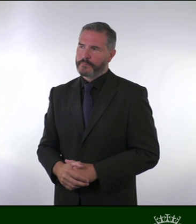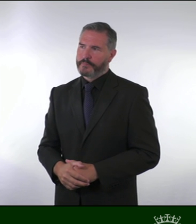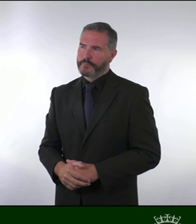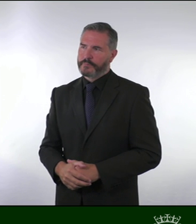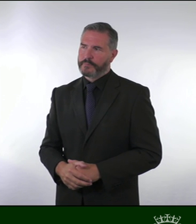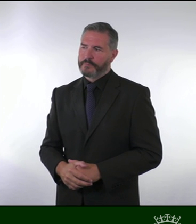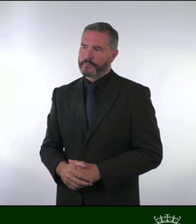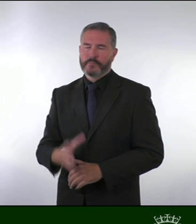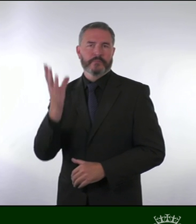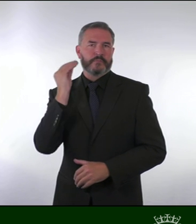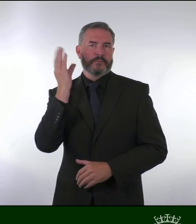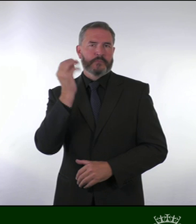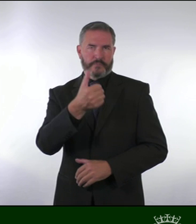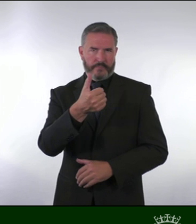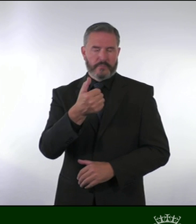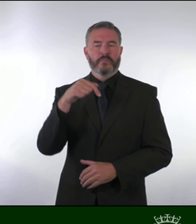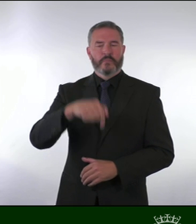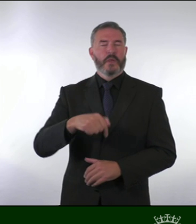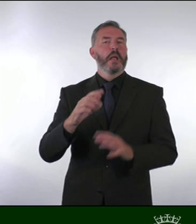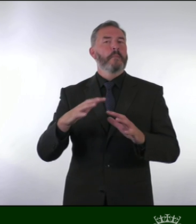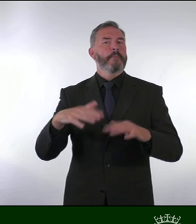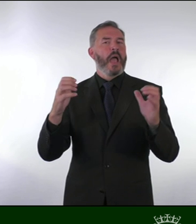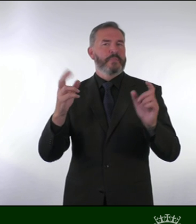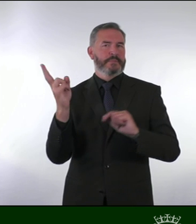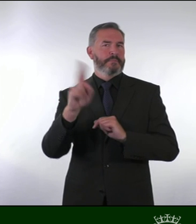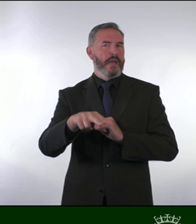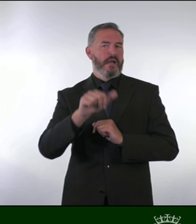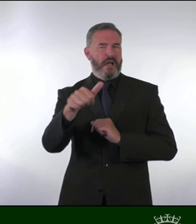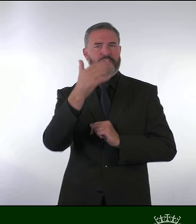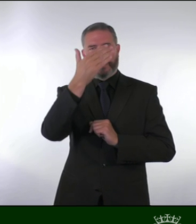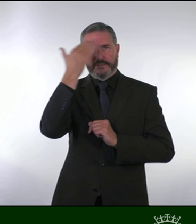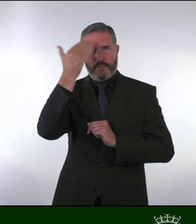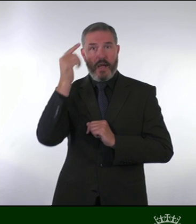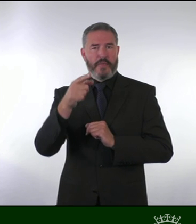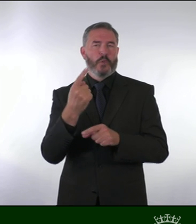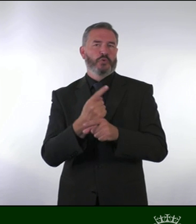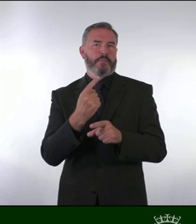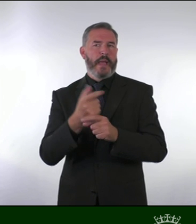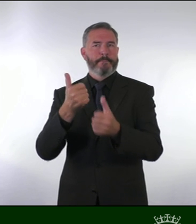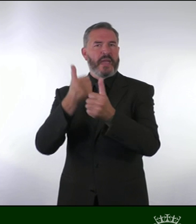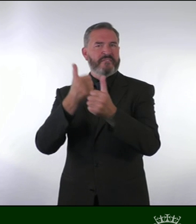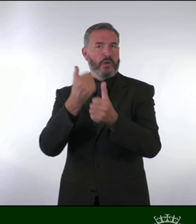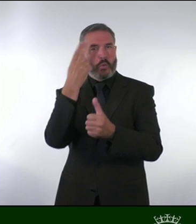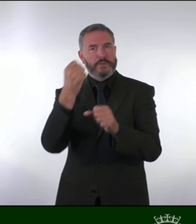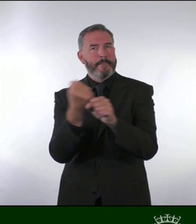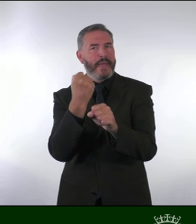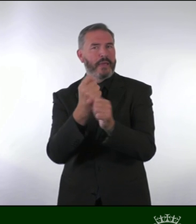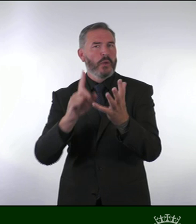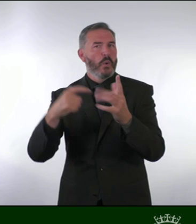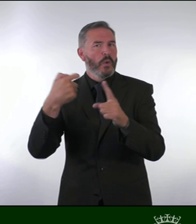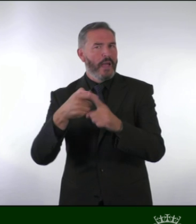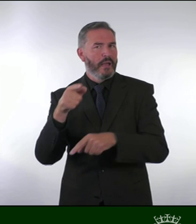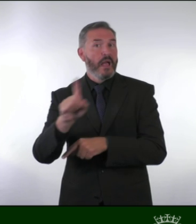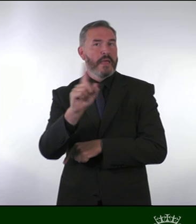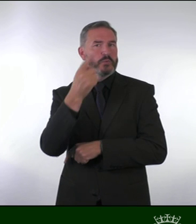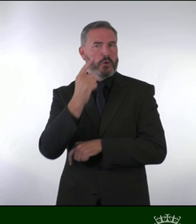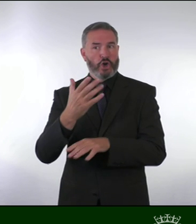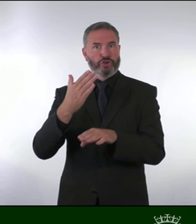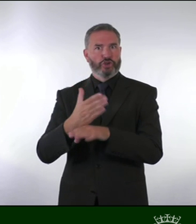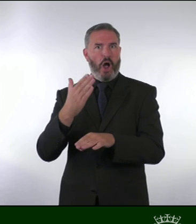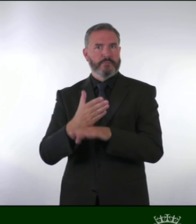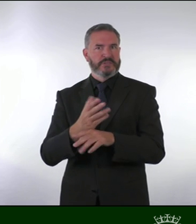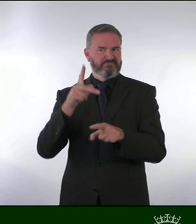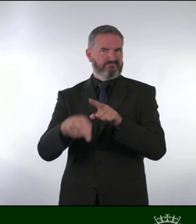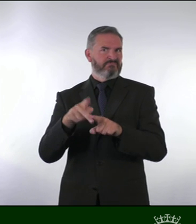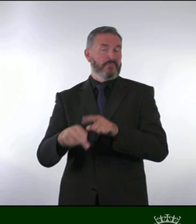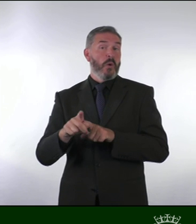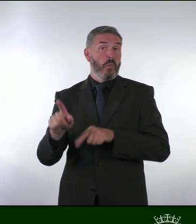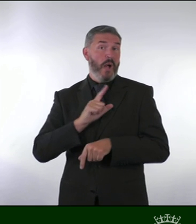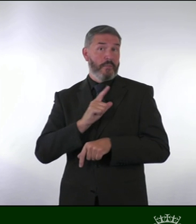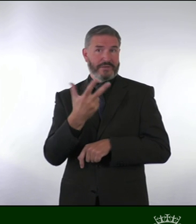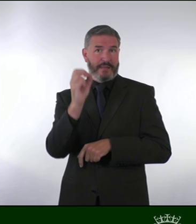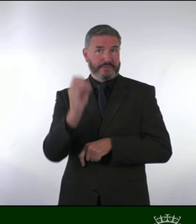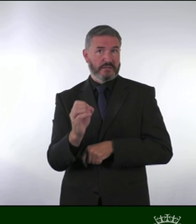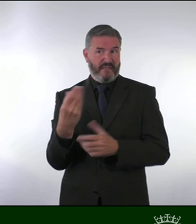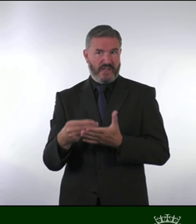Parliament will return after the summer recess to what manufacturing group Make UK describes as a “jobs bloodbath” because the Chancellor is ending the furlough scheme.